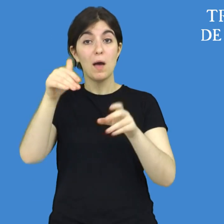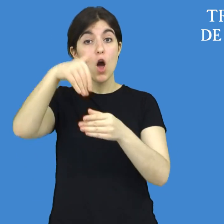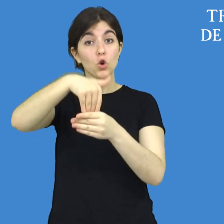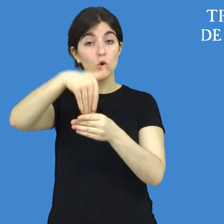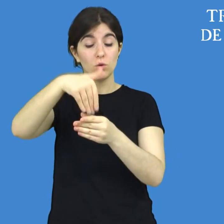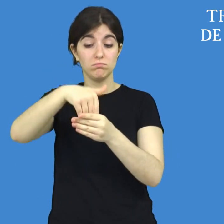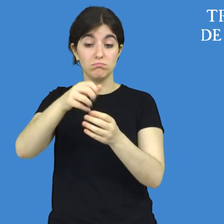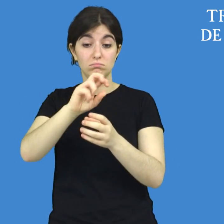dentro